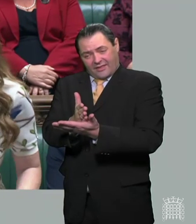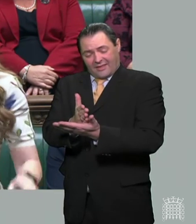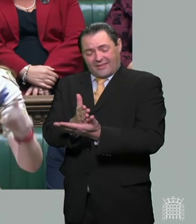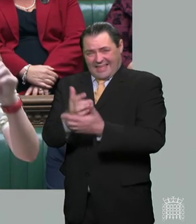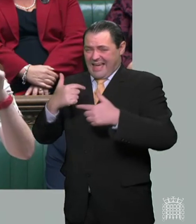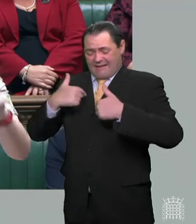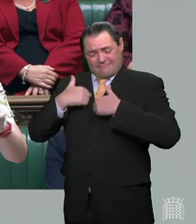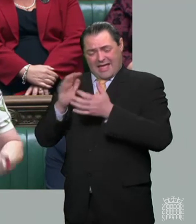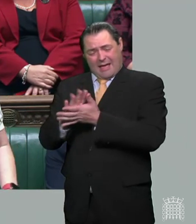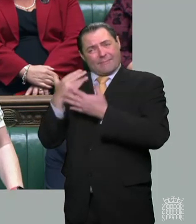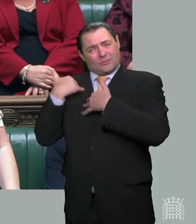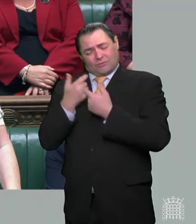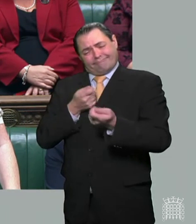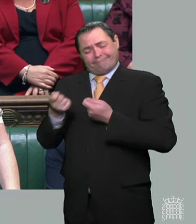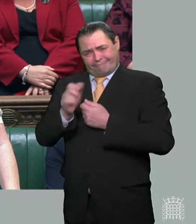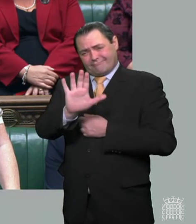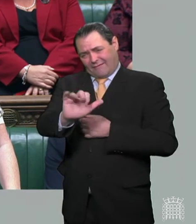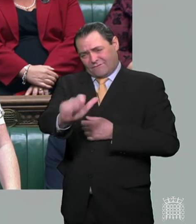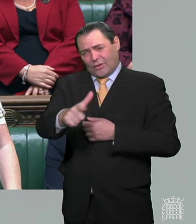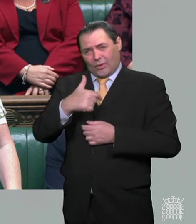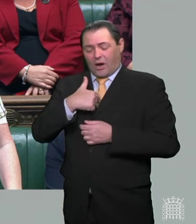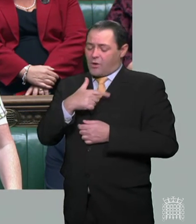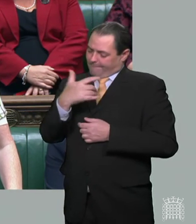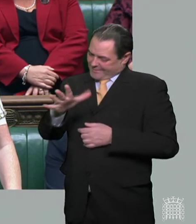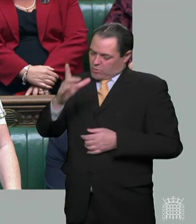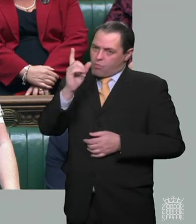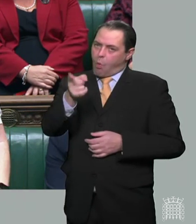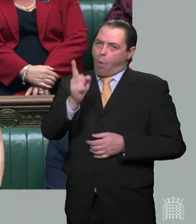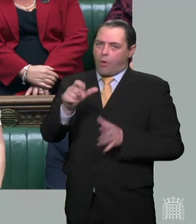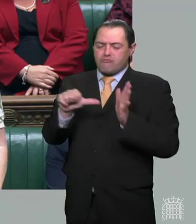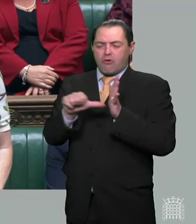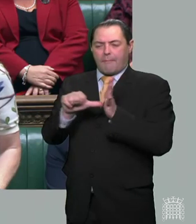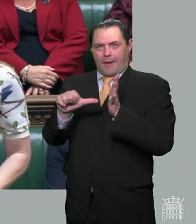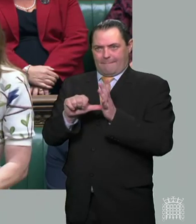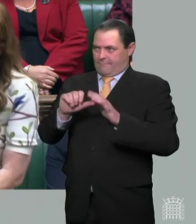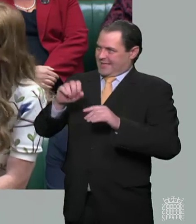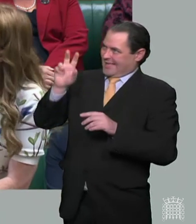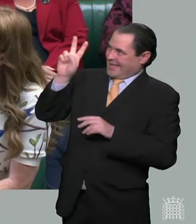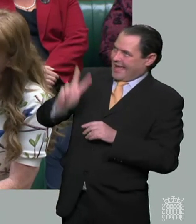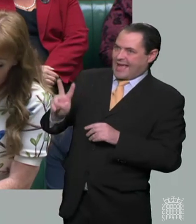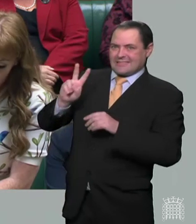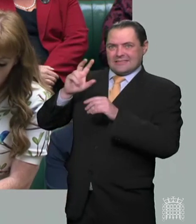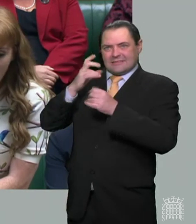The truth is that the Government were warned about the problems and the energy crisis that we face.